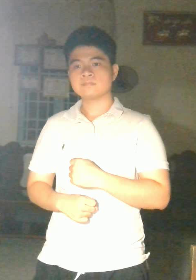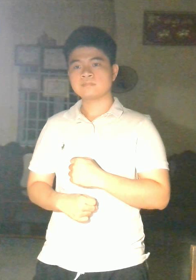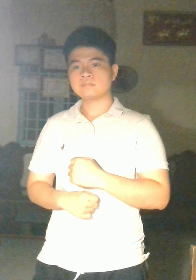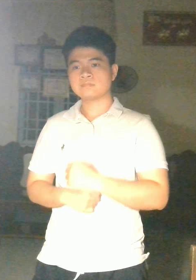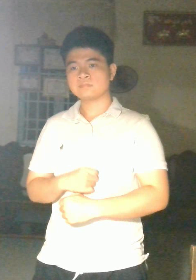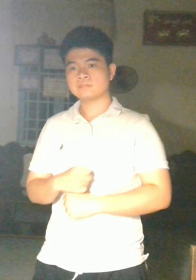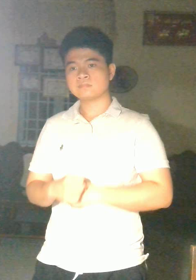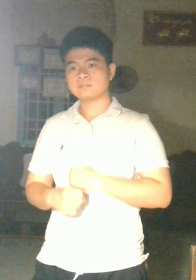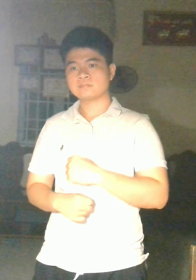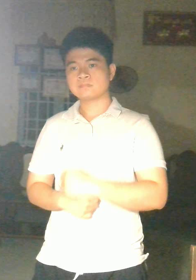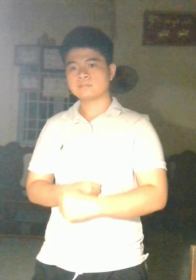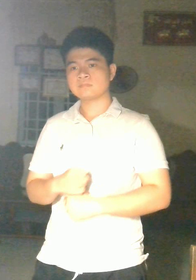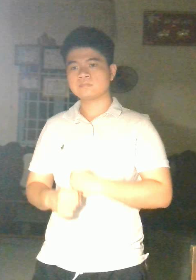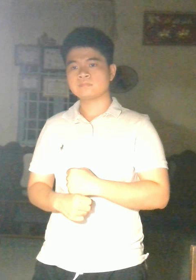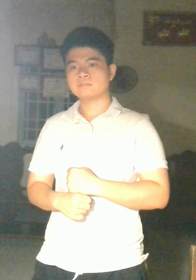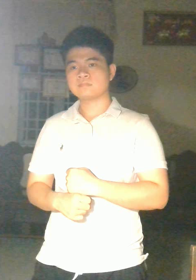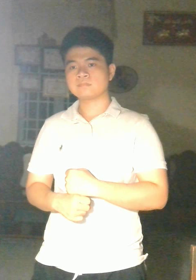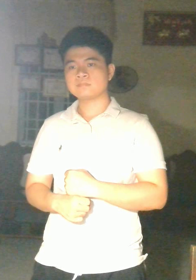quanh nam